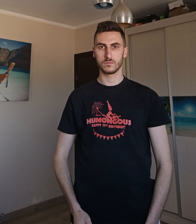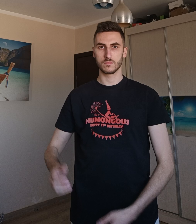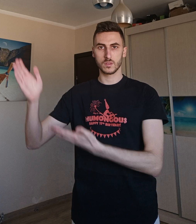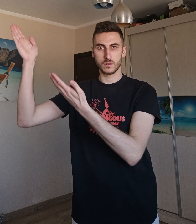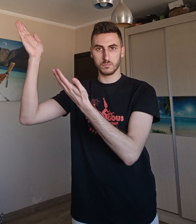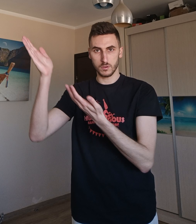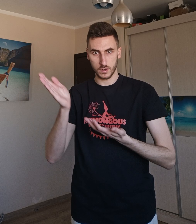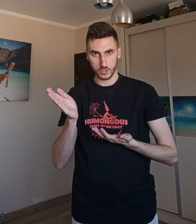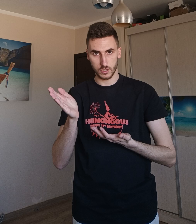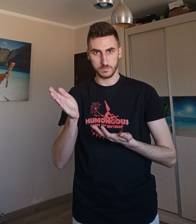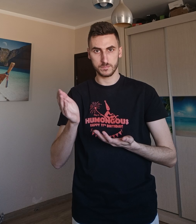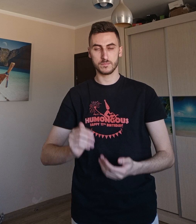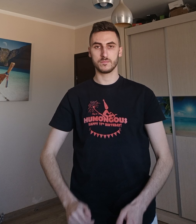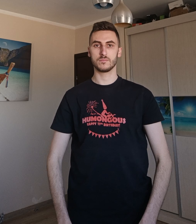בבקשה